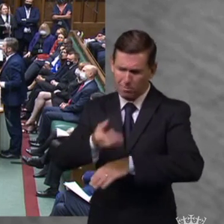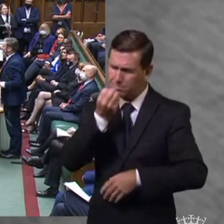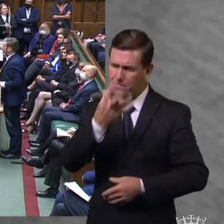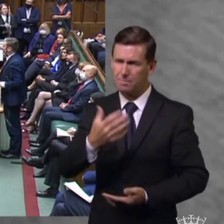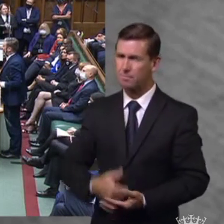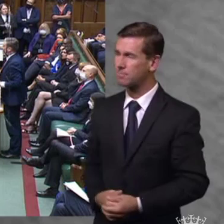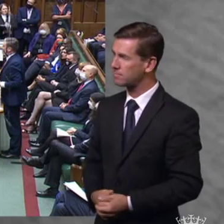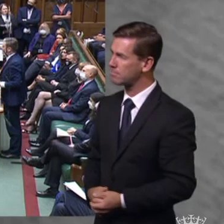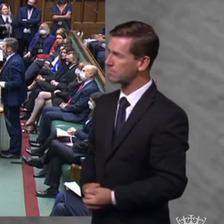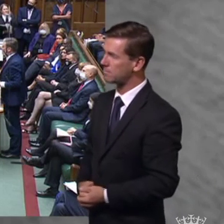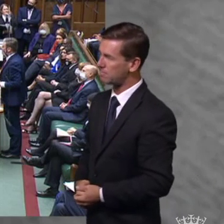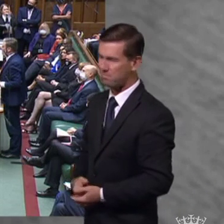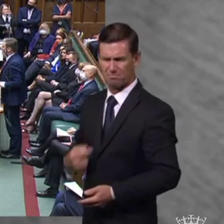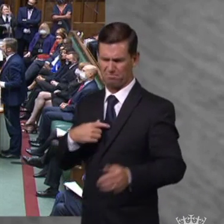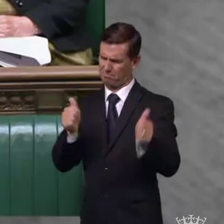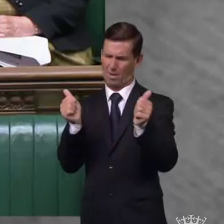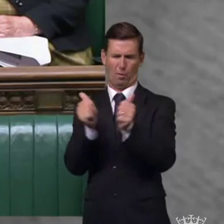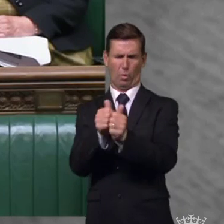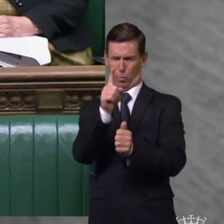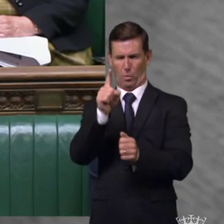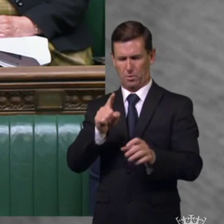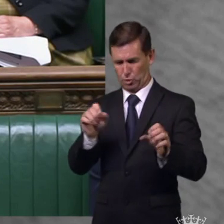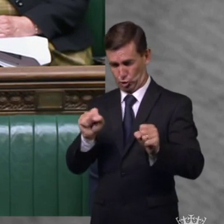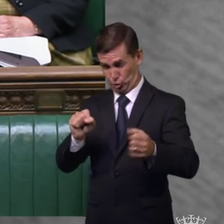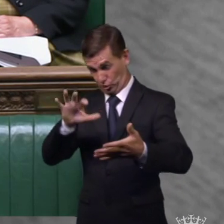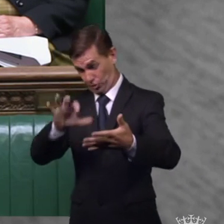I wholeheartedly agree with that point and will address it in one moment.